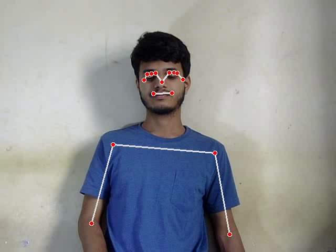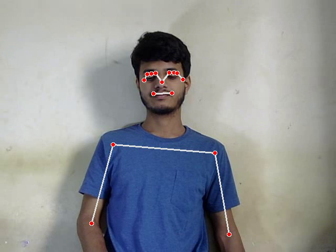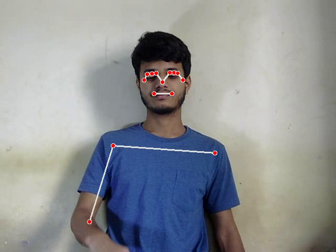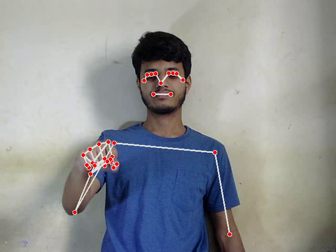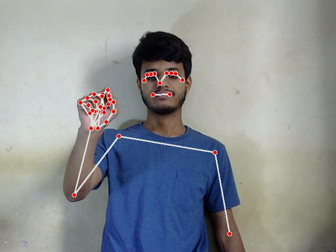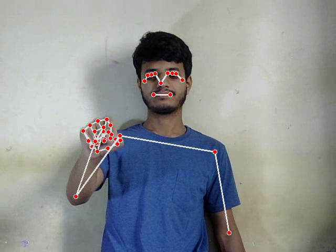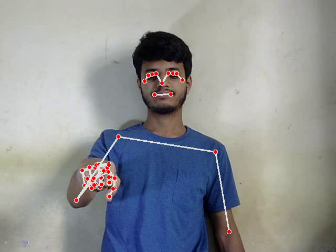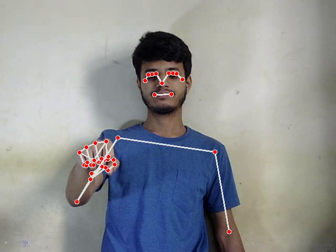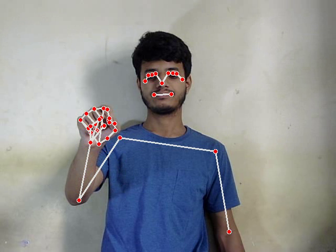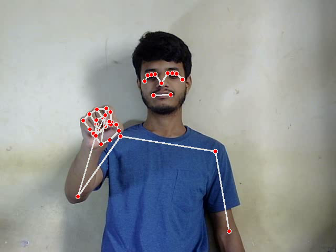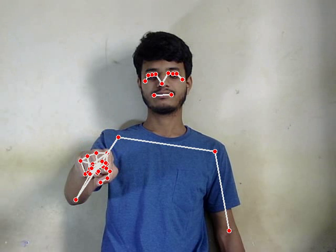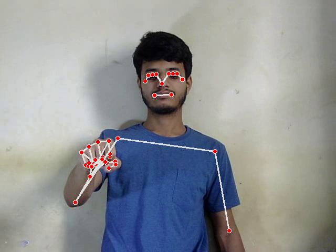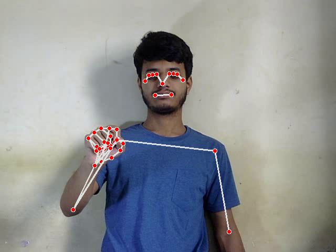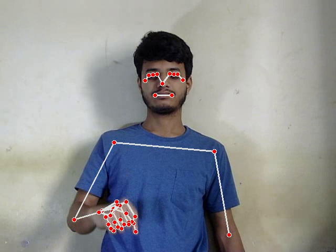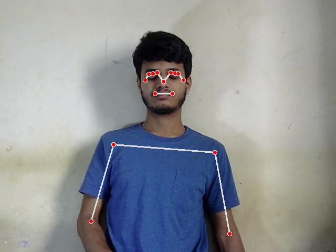yes